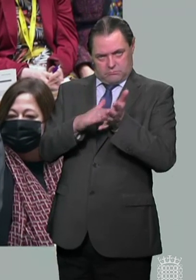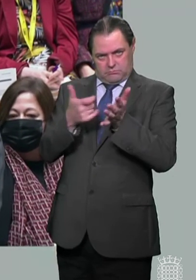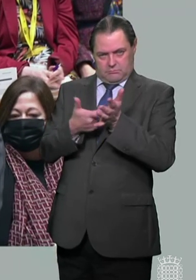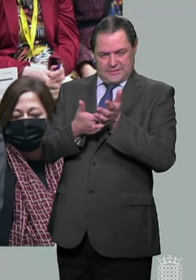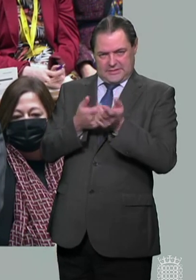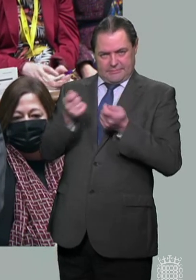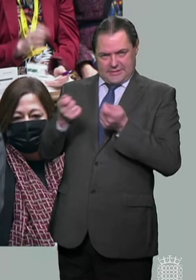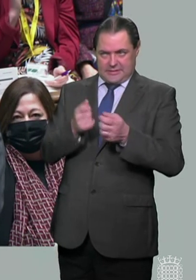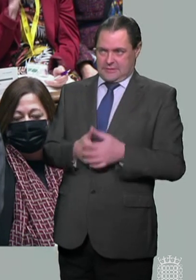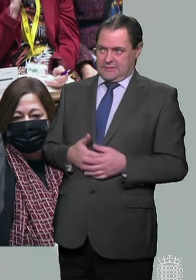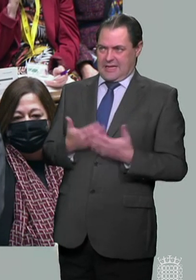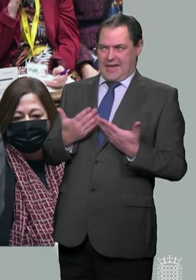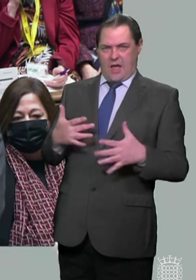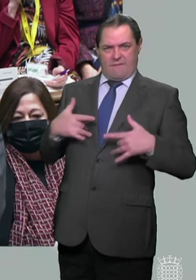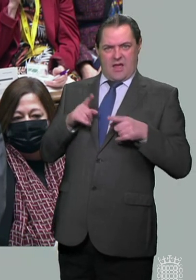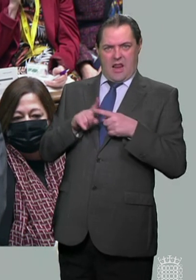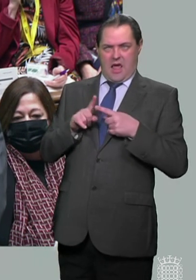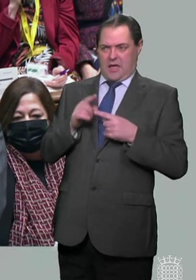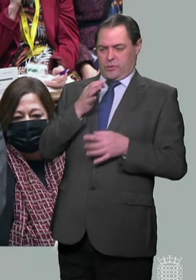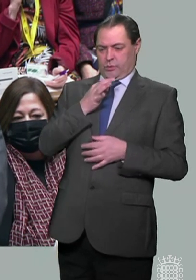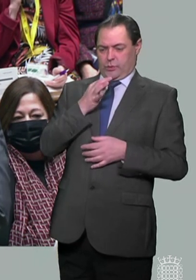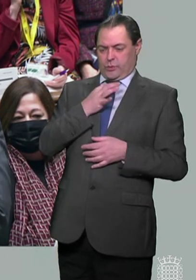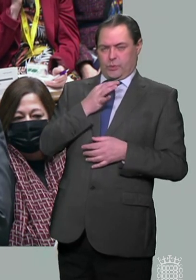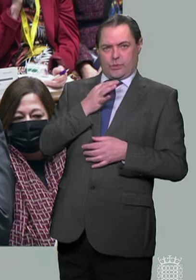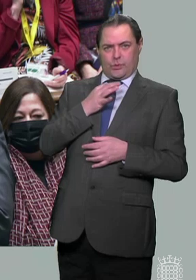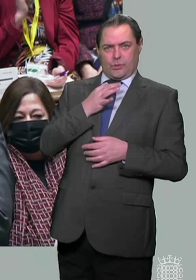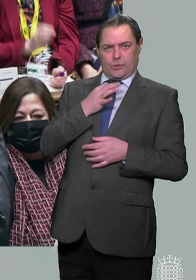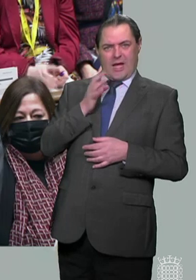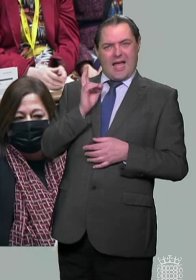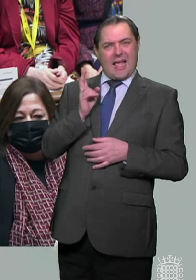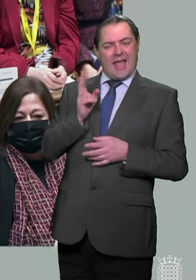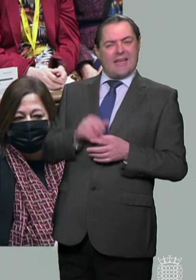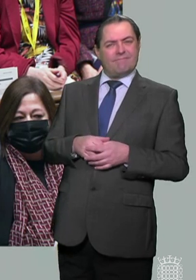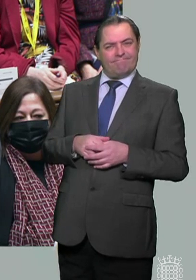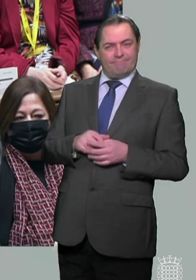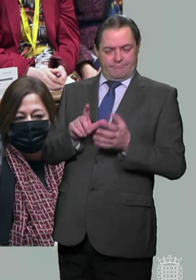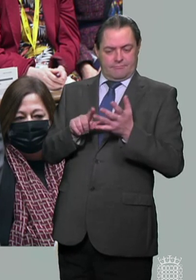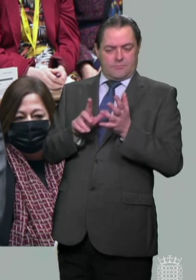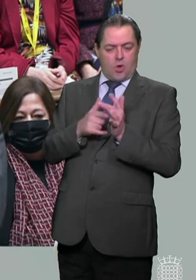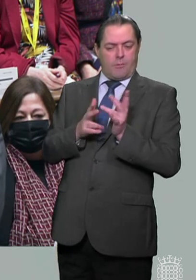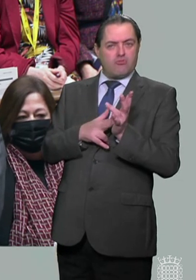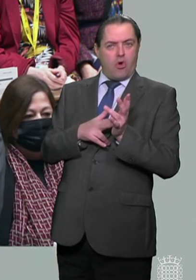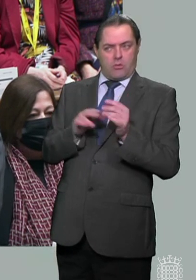We are standing on the cliff edge of yet another challenging moment in this pandemic.